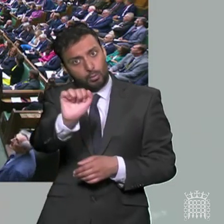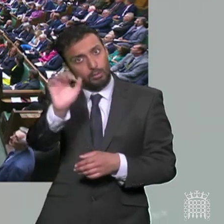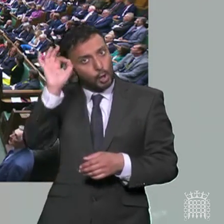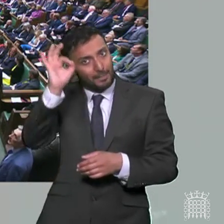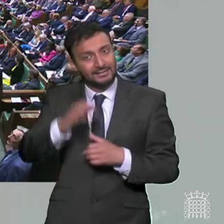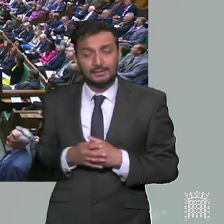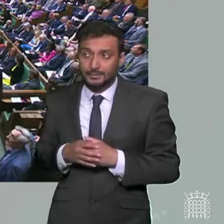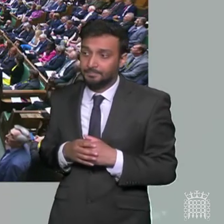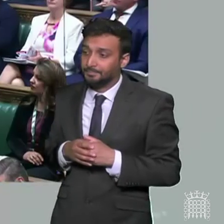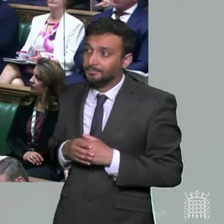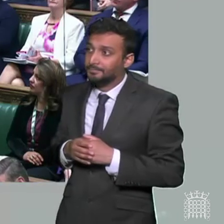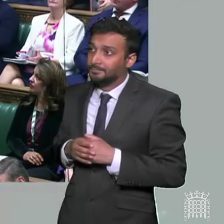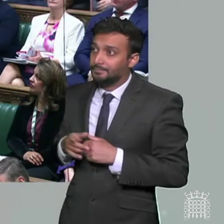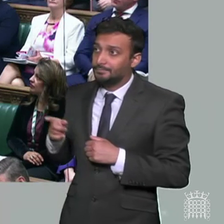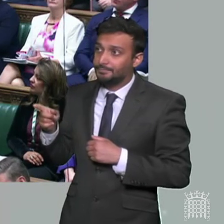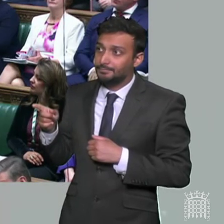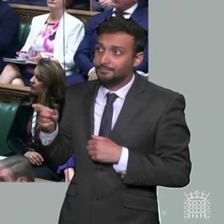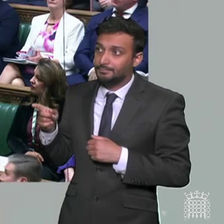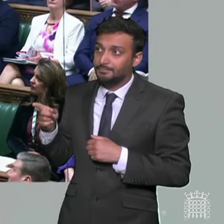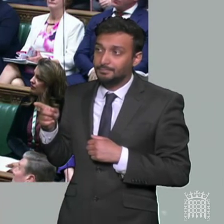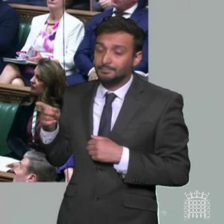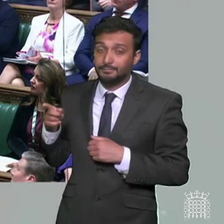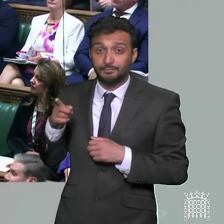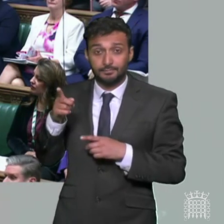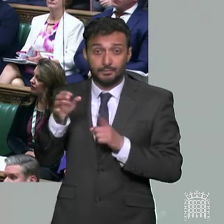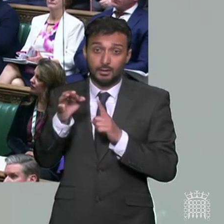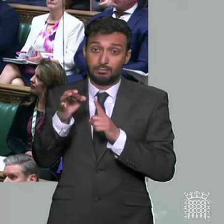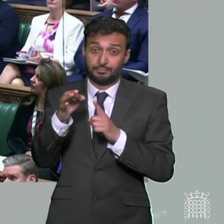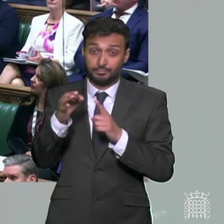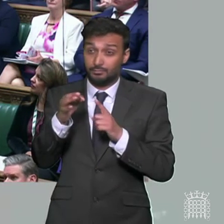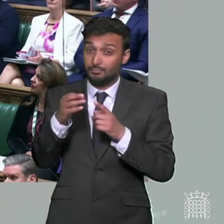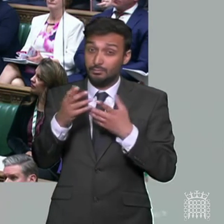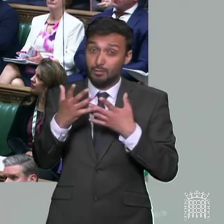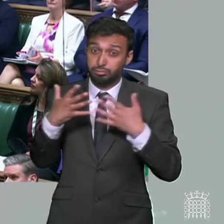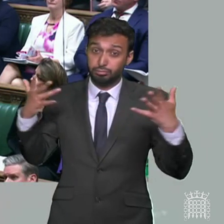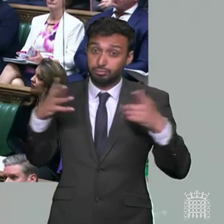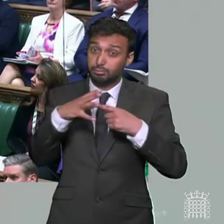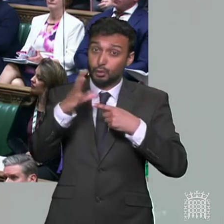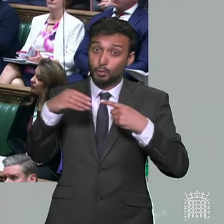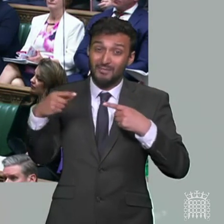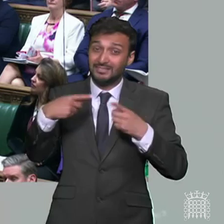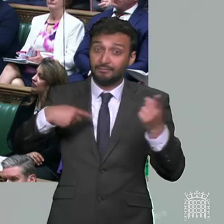The Prime Minister is leading a long queue of Conservative MPs lining up to show how out of touch they are.